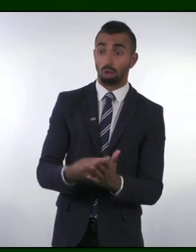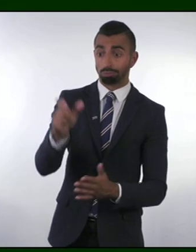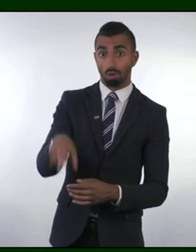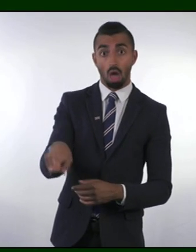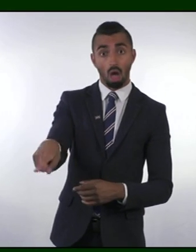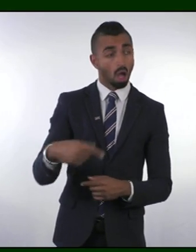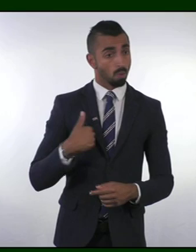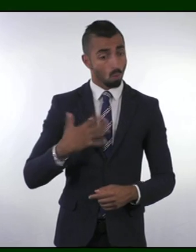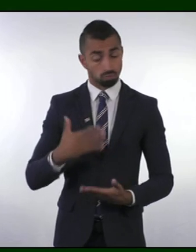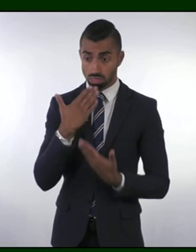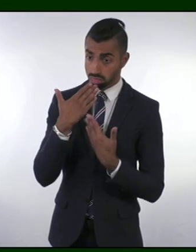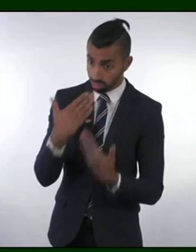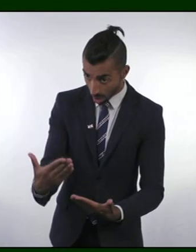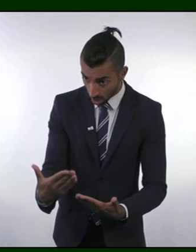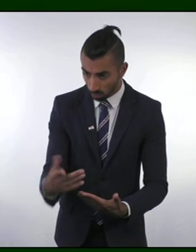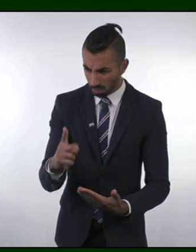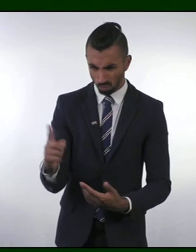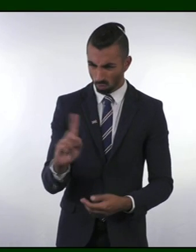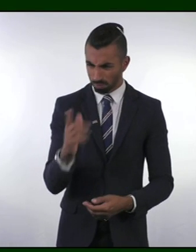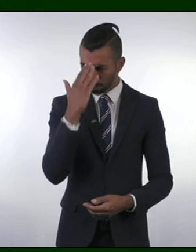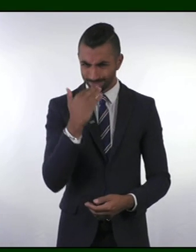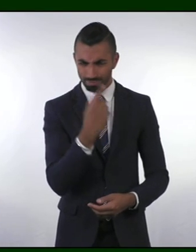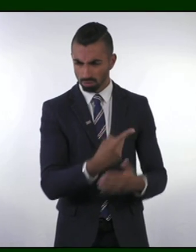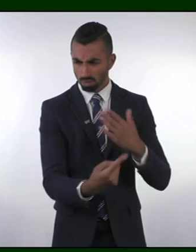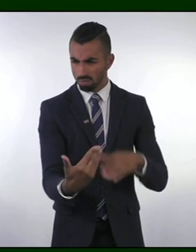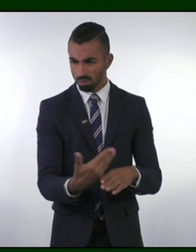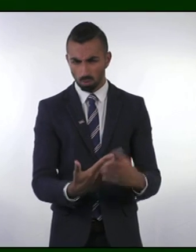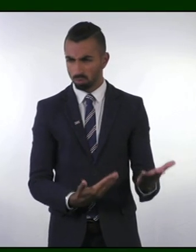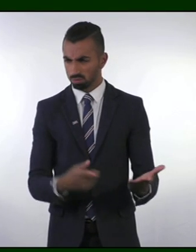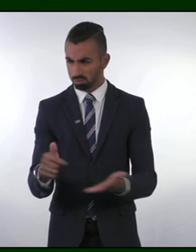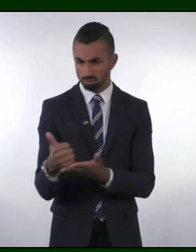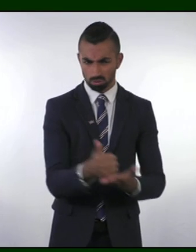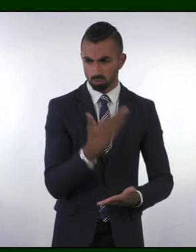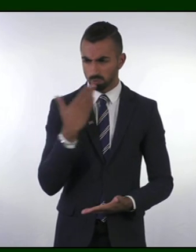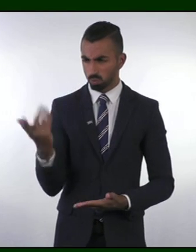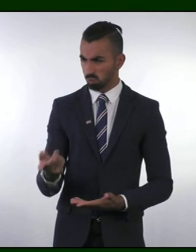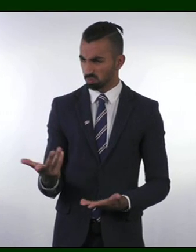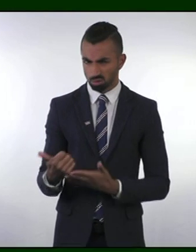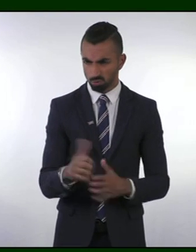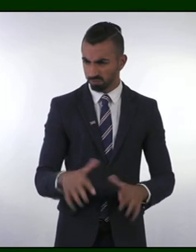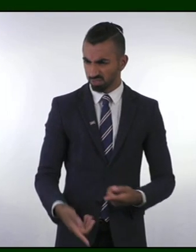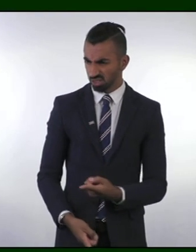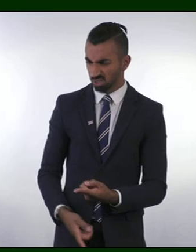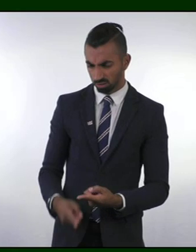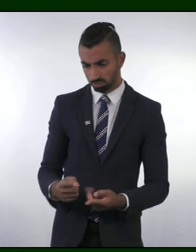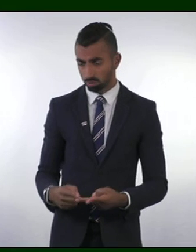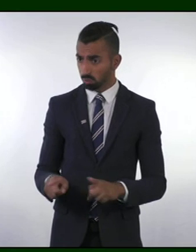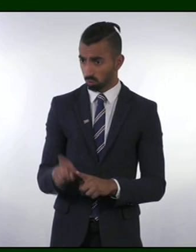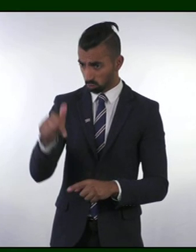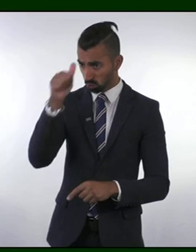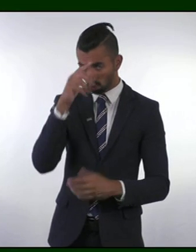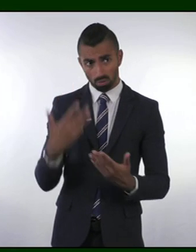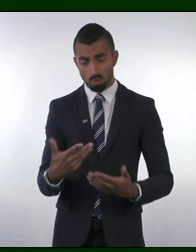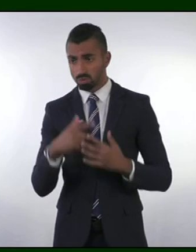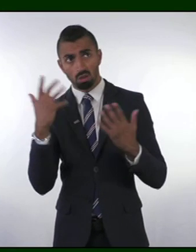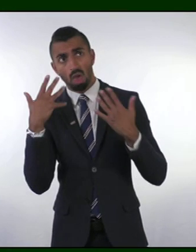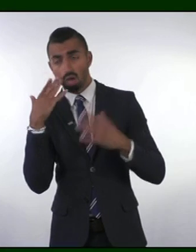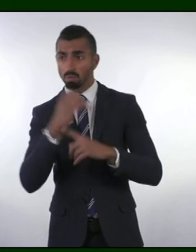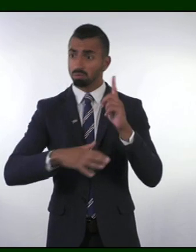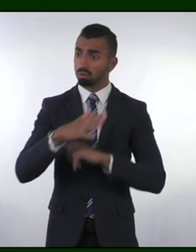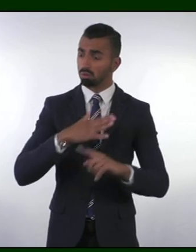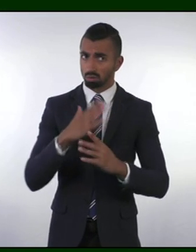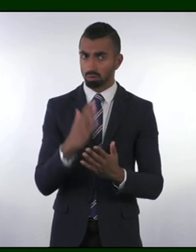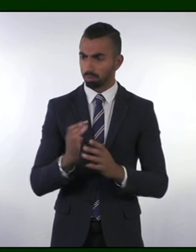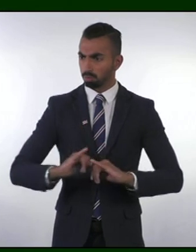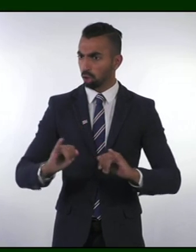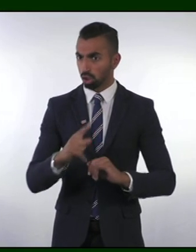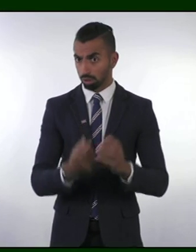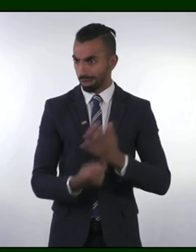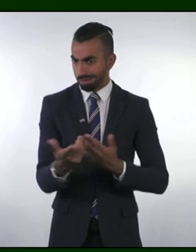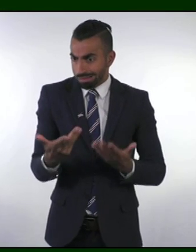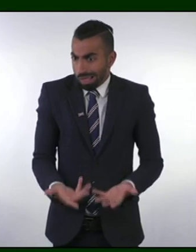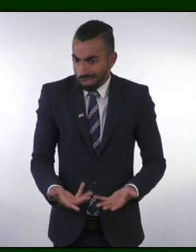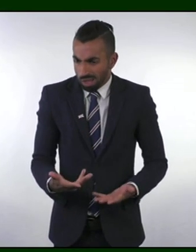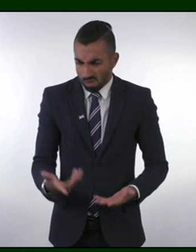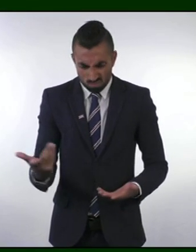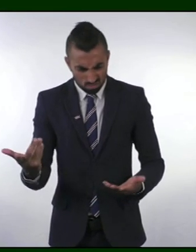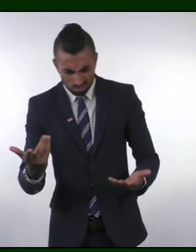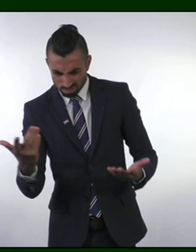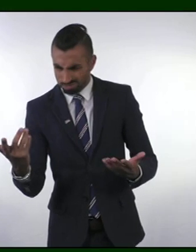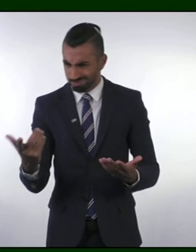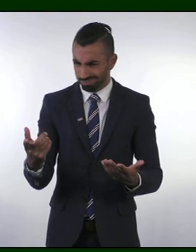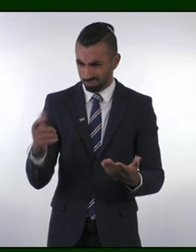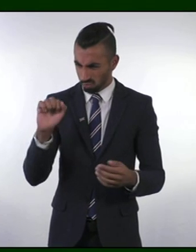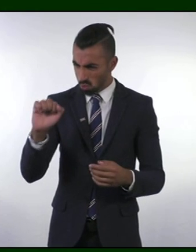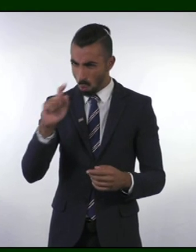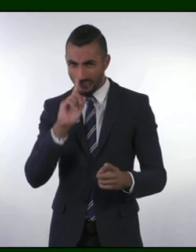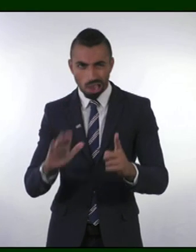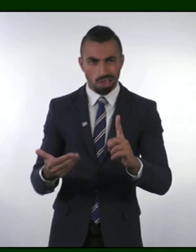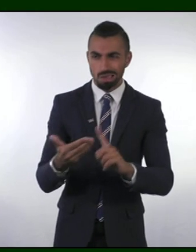With unemployment rocketing—perhaps up to 3 million—and the climate emergency already hitting us, why is the Chancellor’s ambition for a green recovery so small?